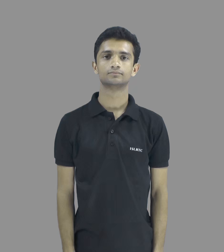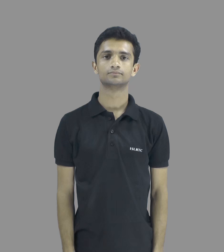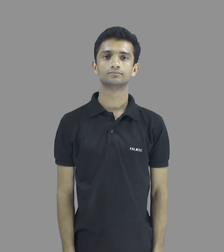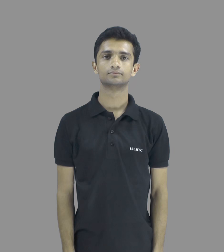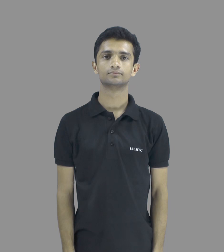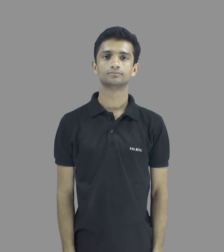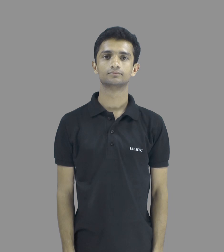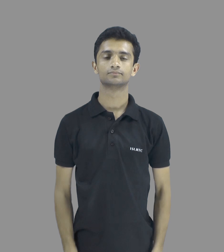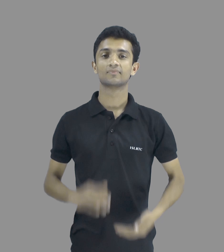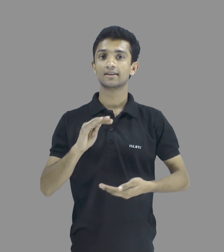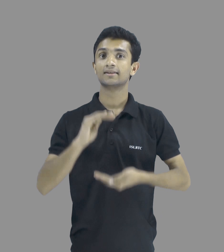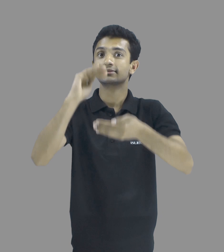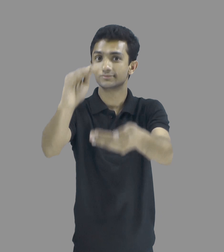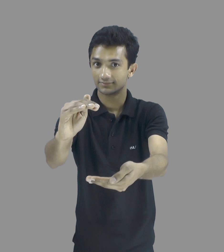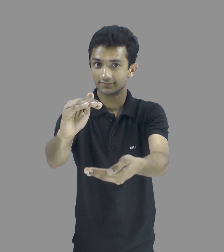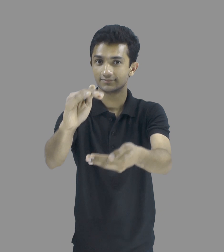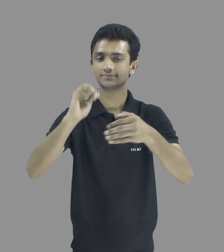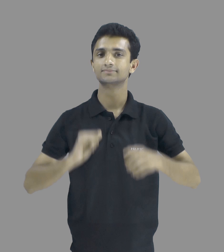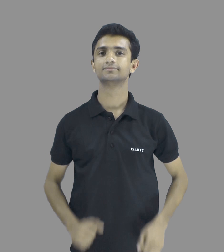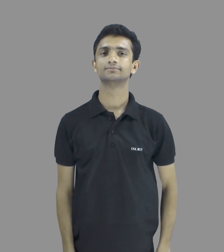Reward